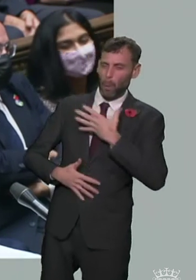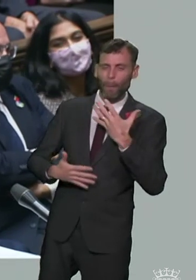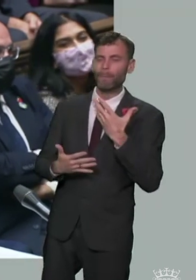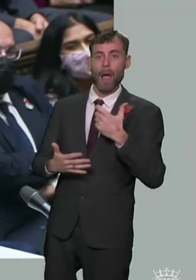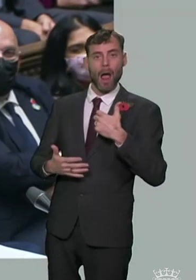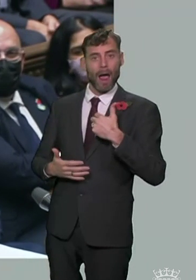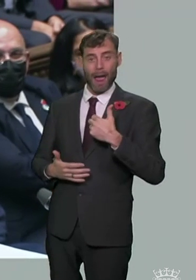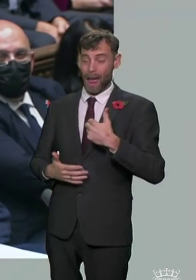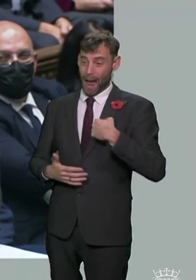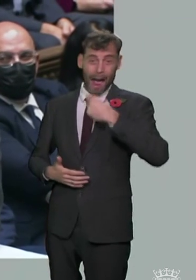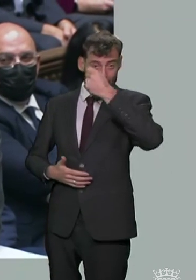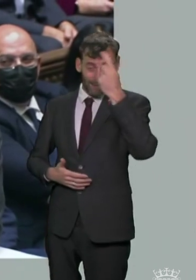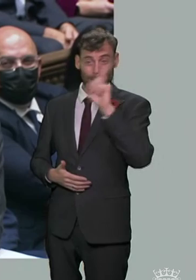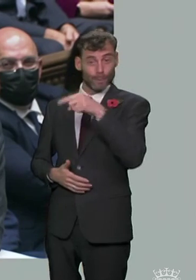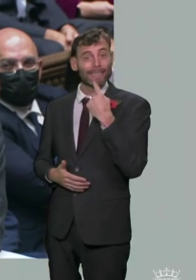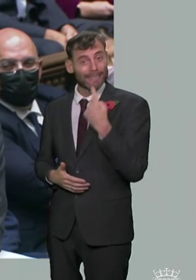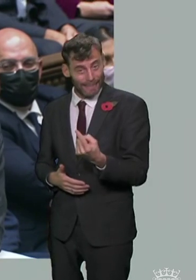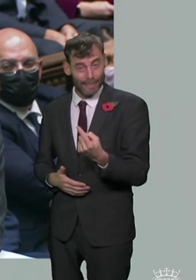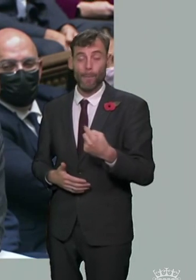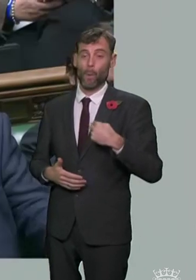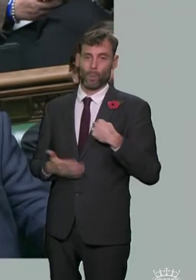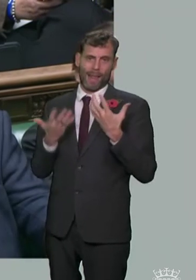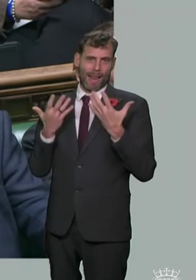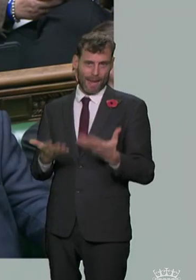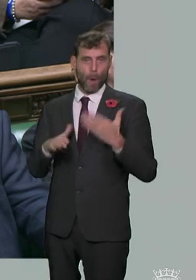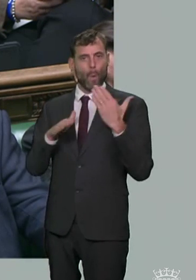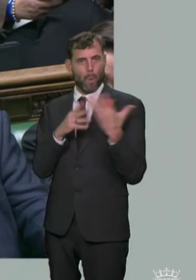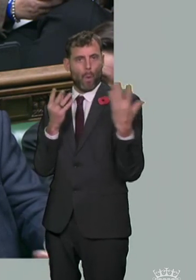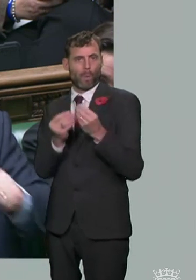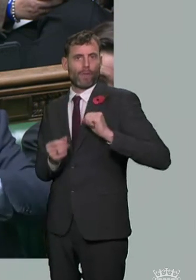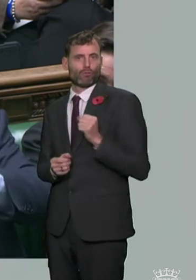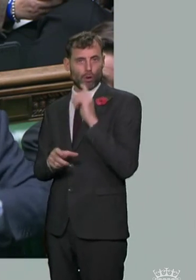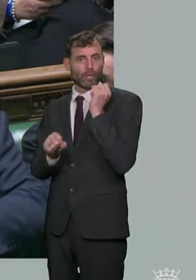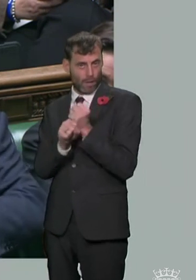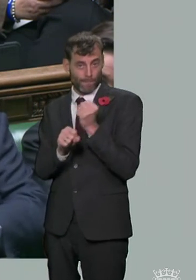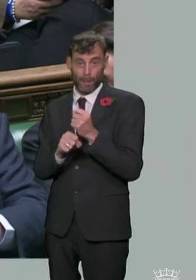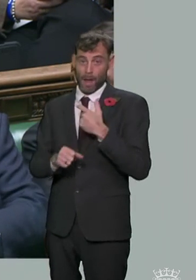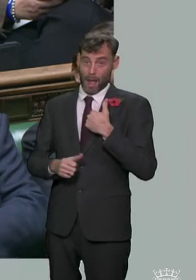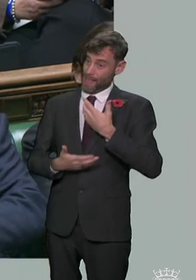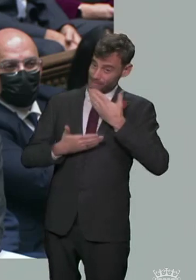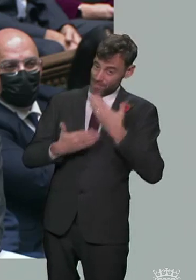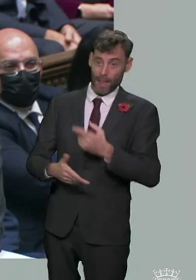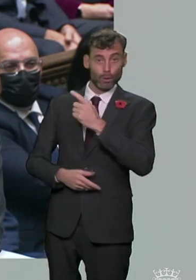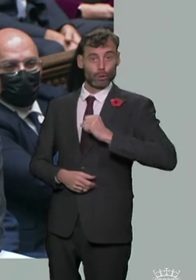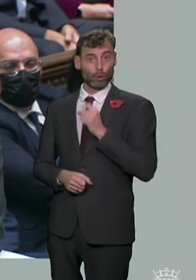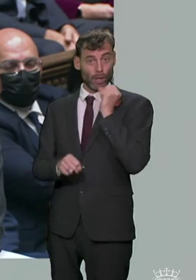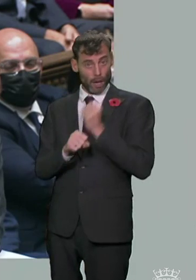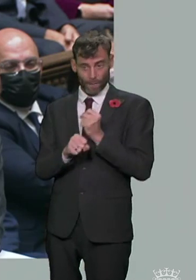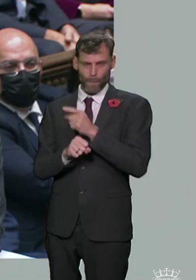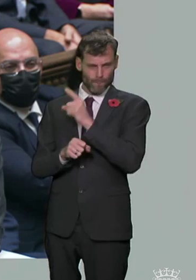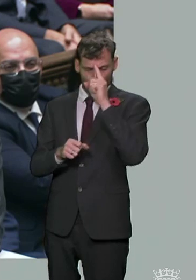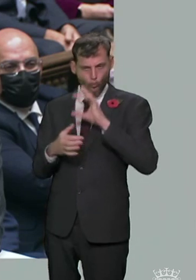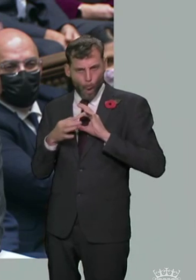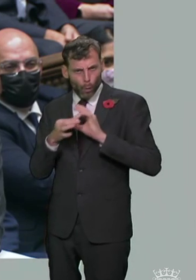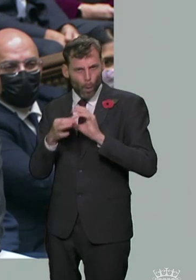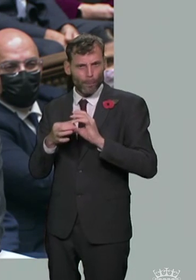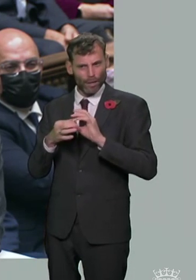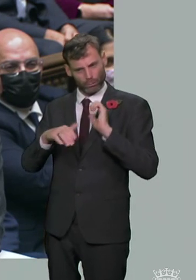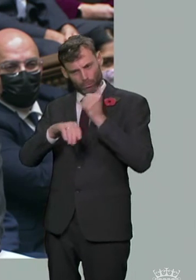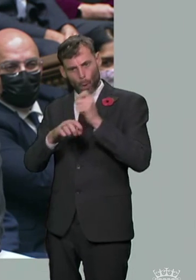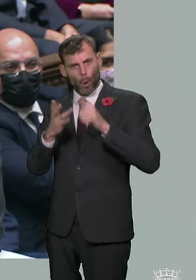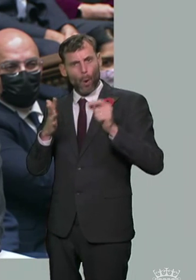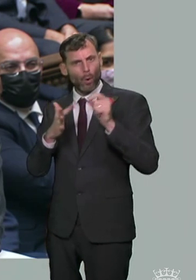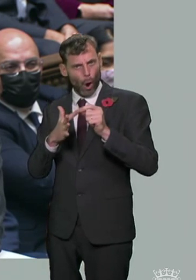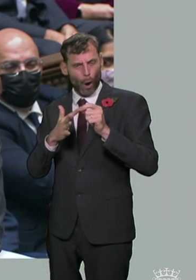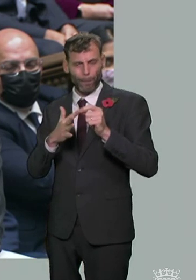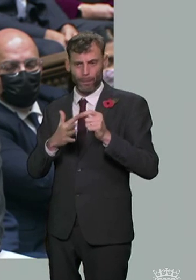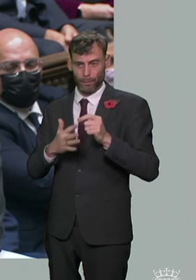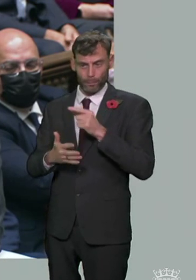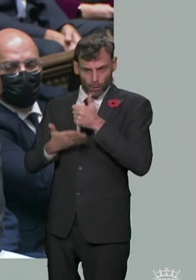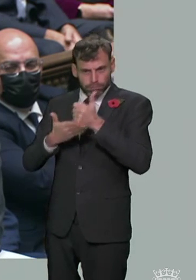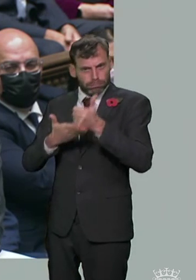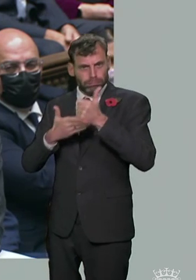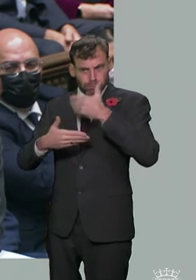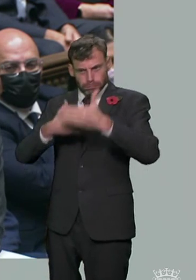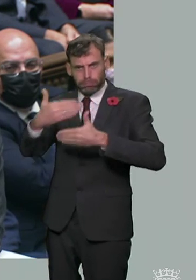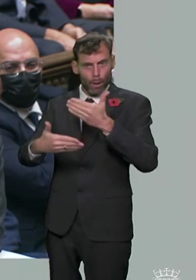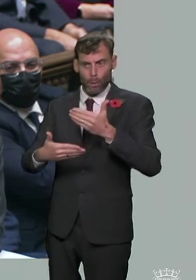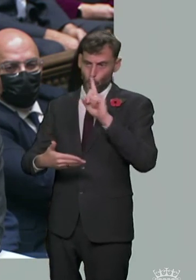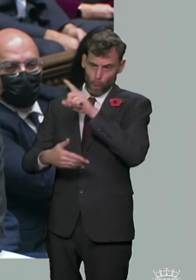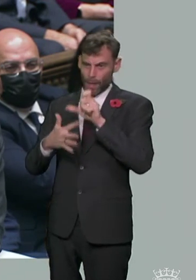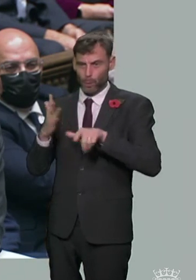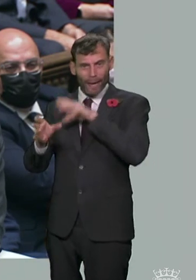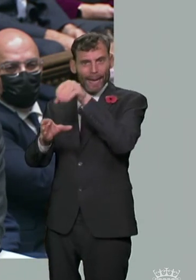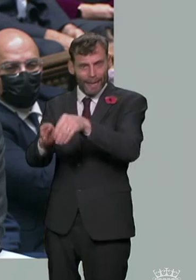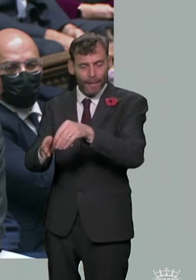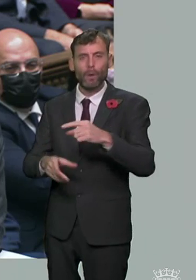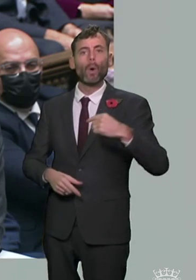I understand exactly what he says, and we are working with the Scottish Government, whom I thank for their co-operation and all their support for COP in the past few days and weeks and for what they are doing.